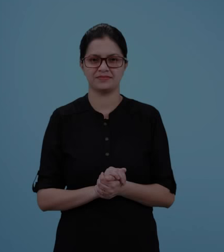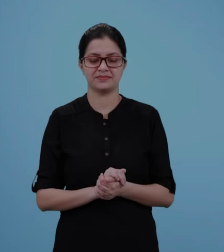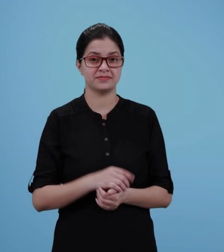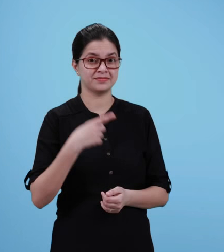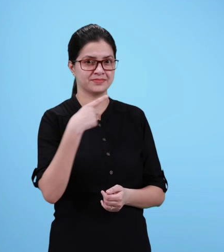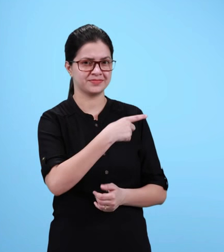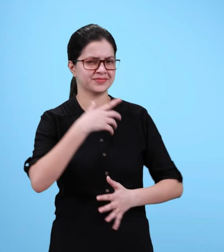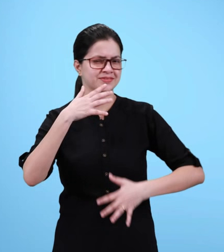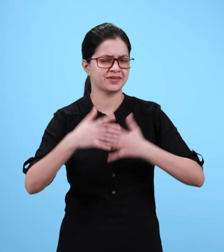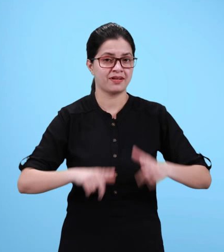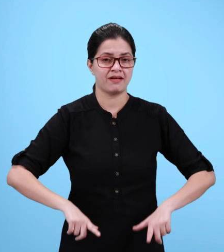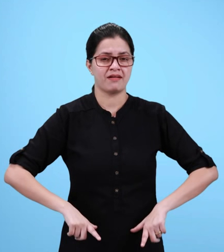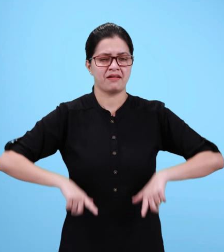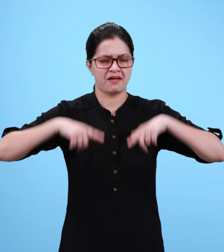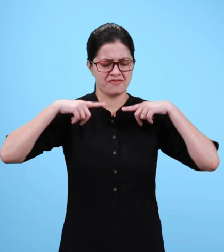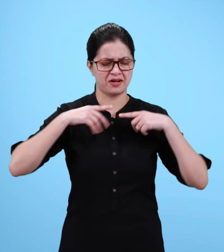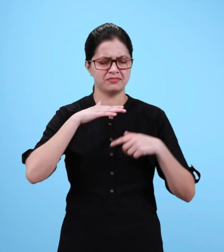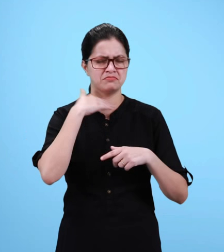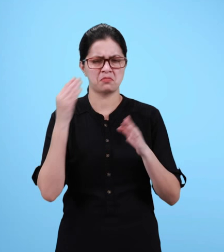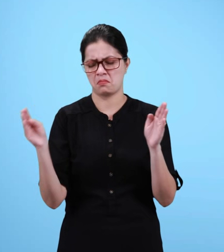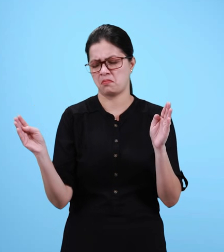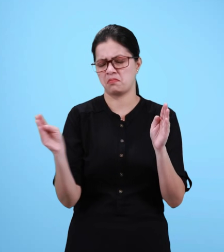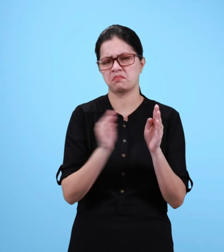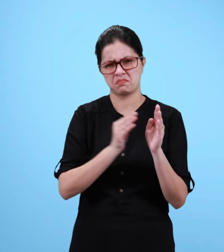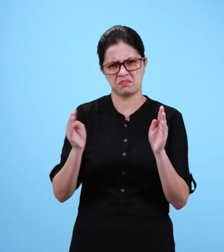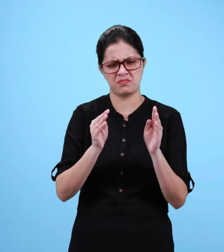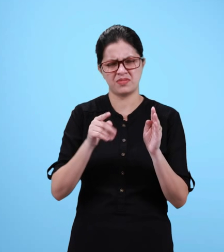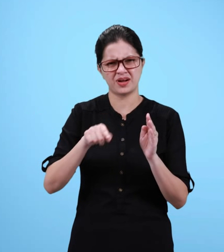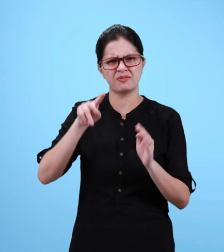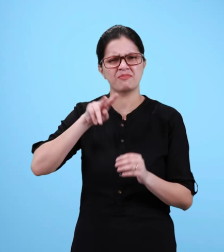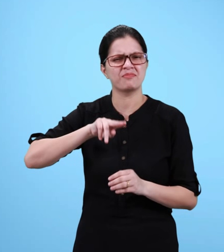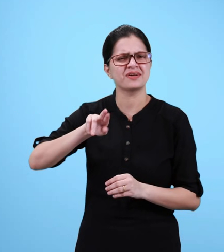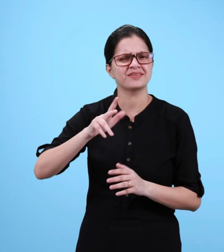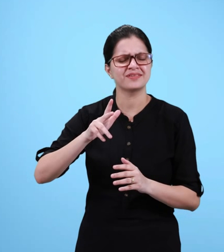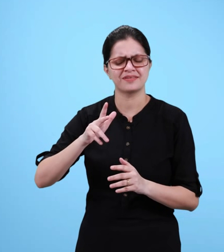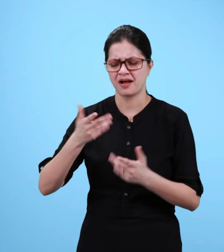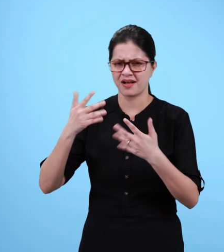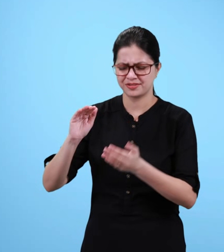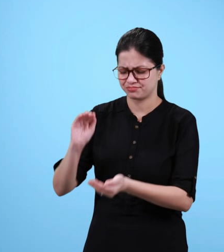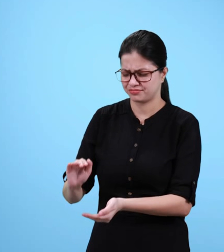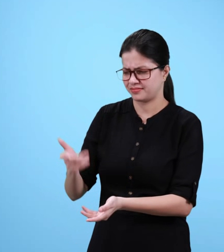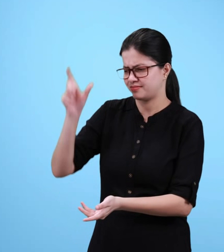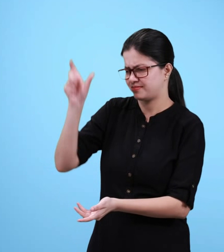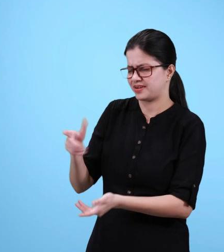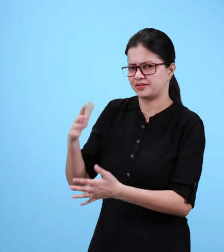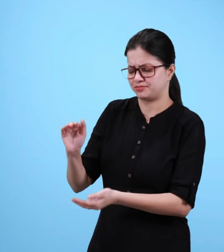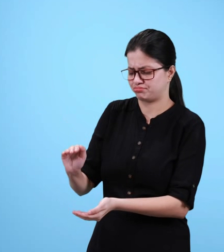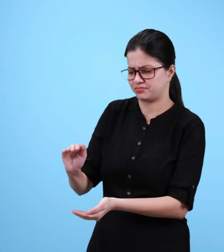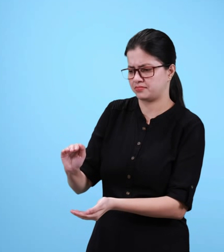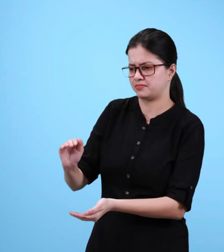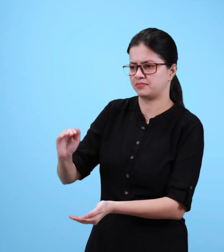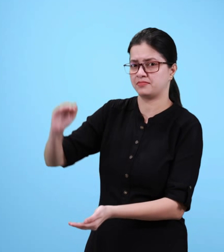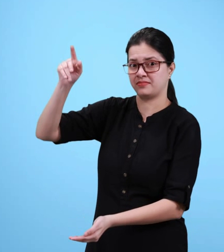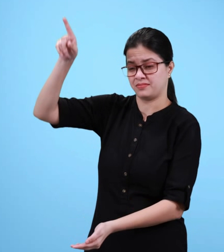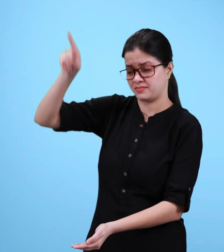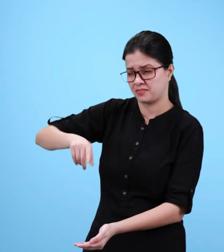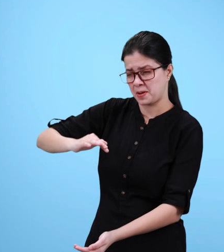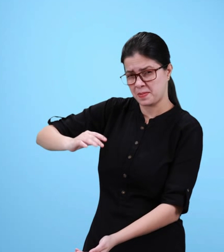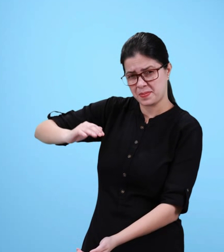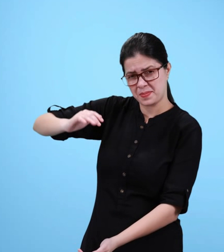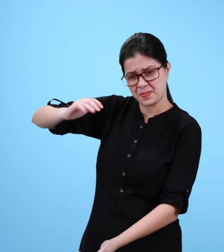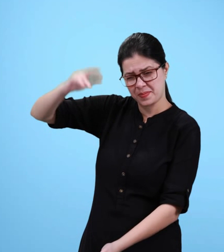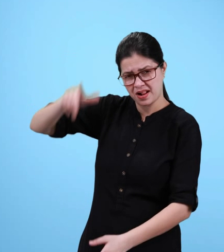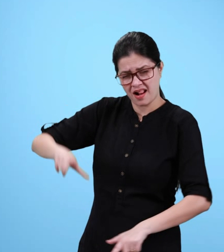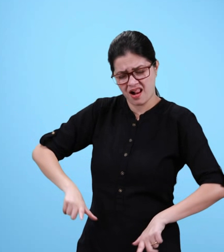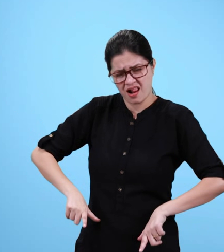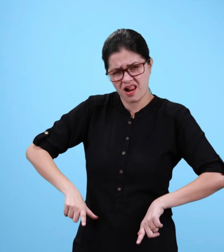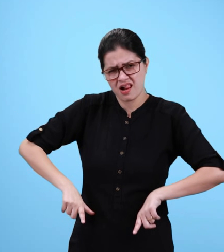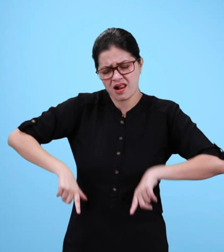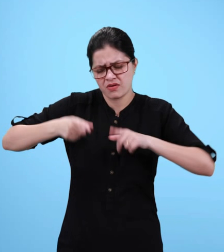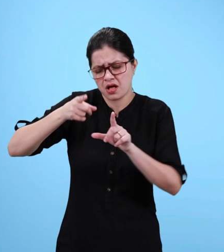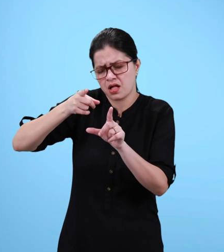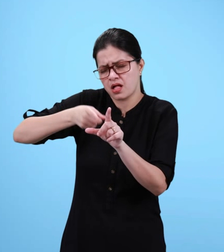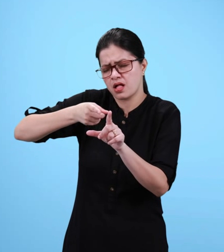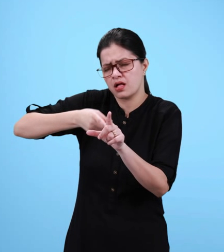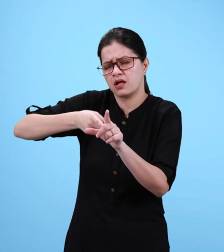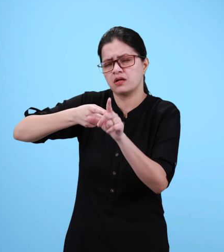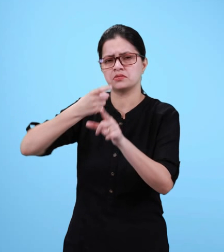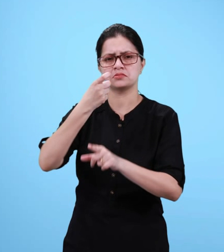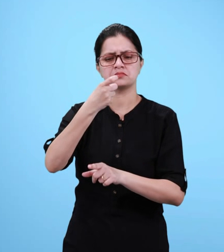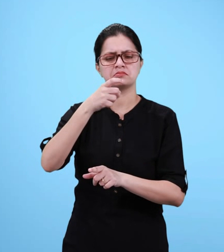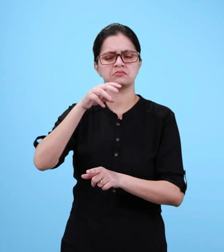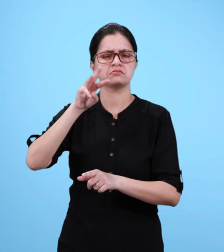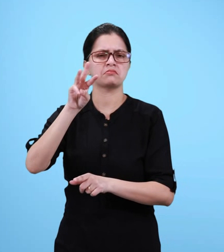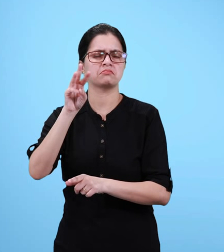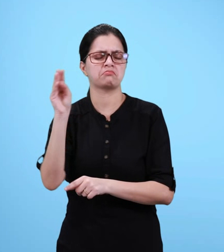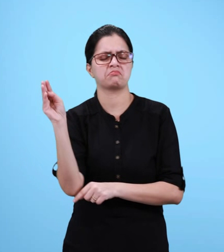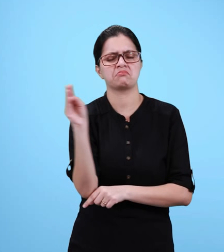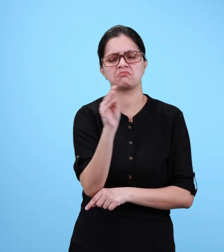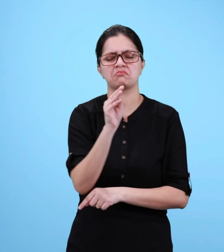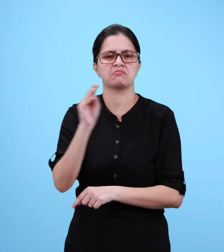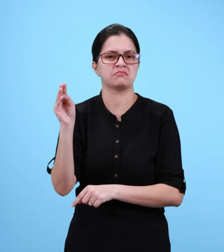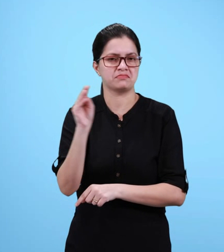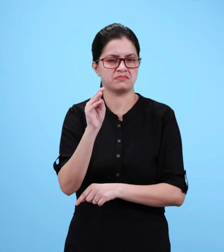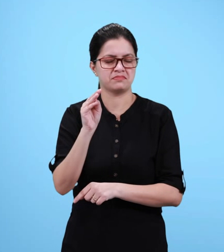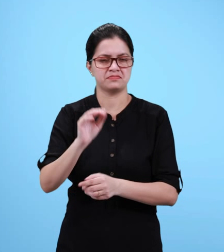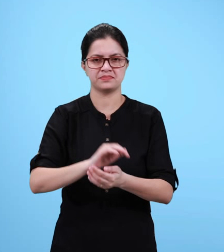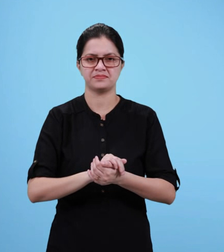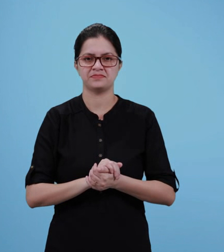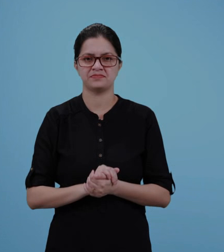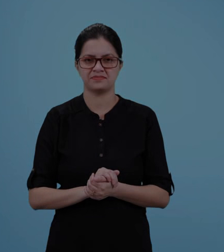Life Expectancy This is the sign for life expectancy. It is the number of years that an average person can expect to live. For example, the average life expectancy is 73 years.